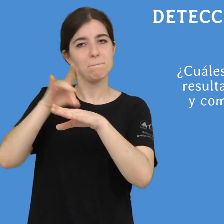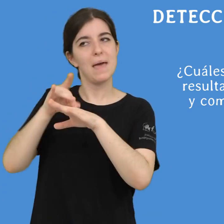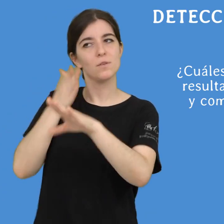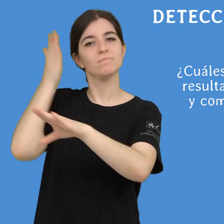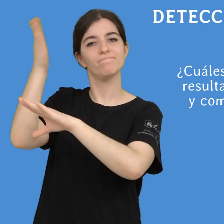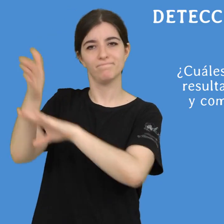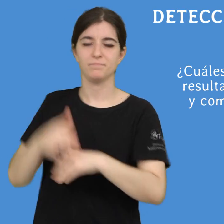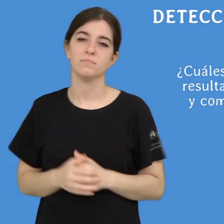ir